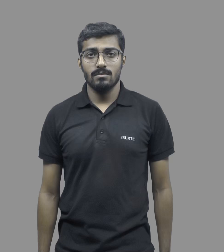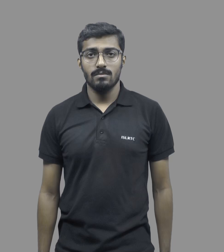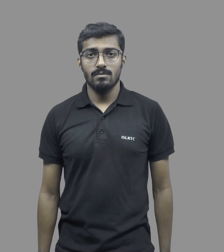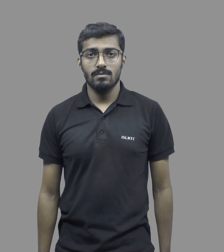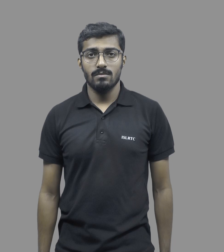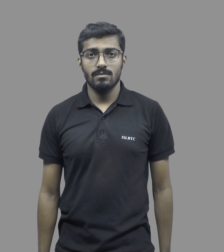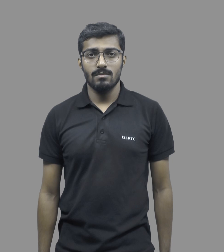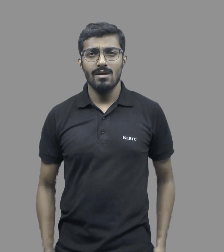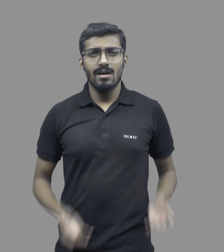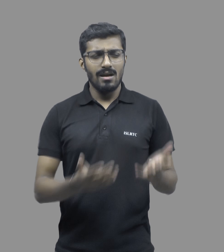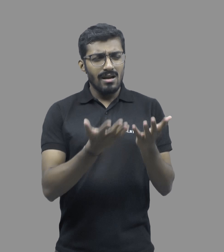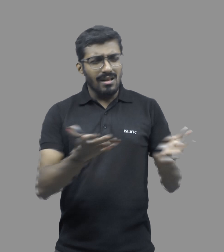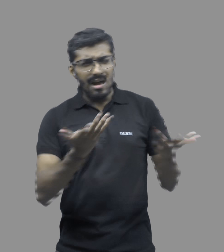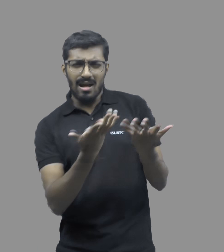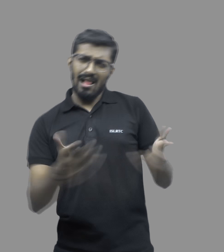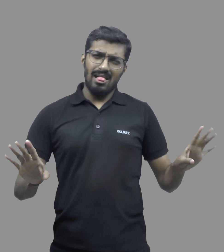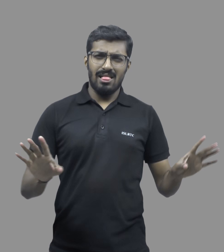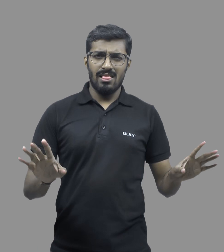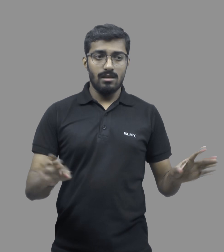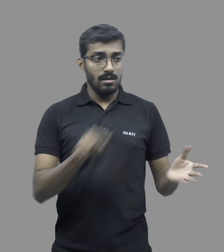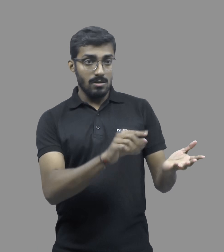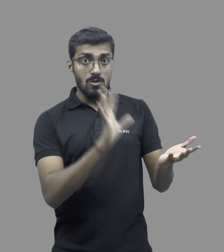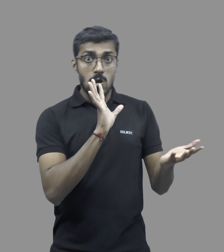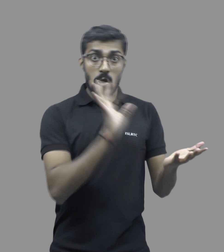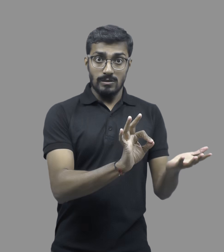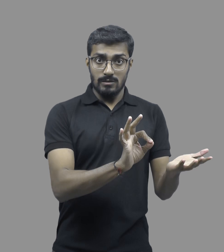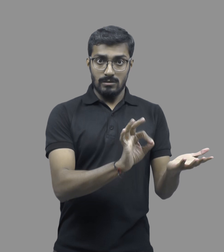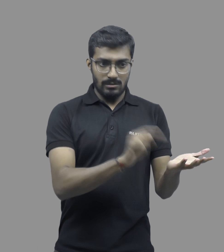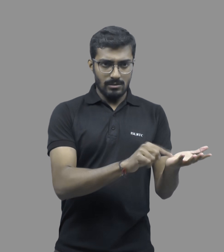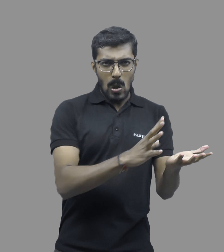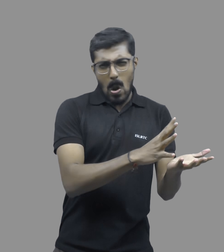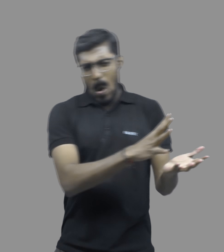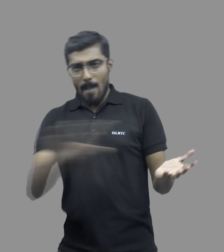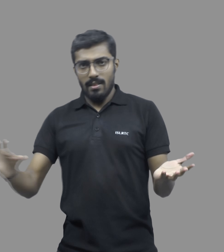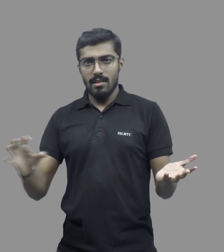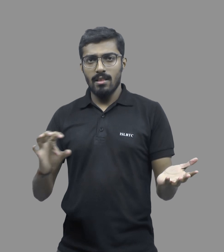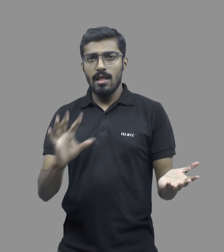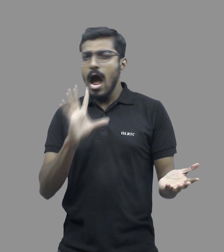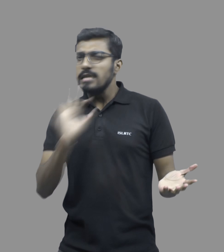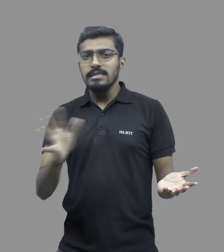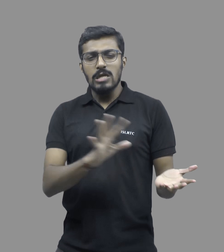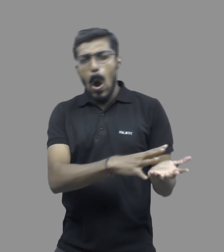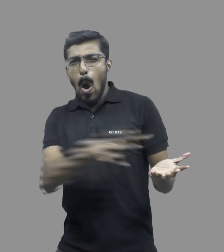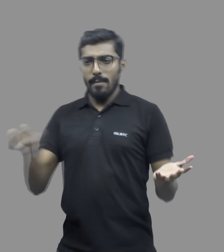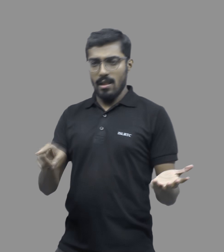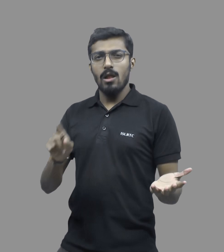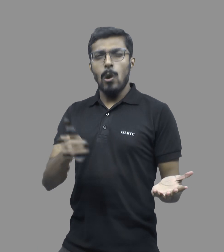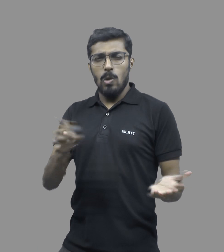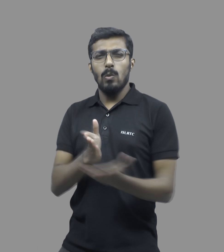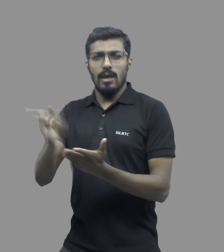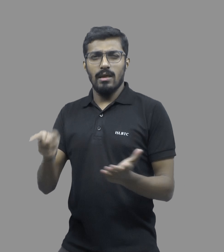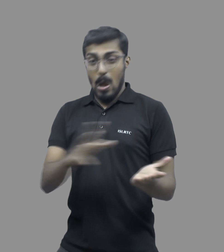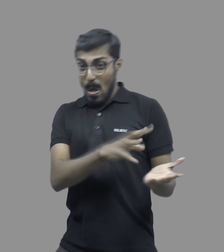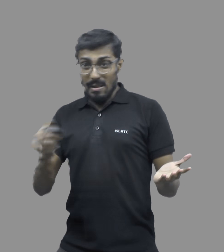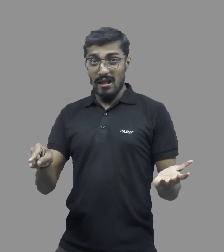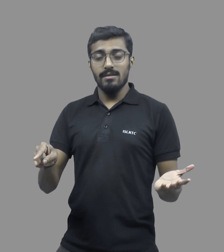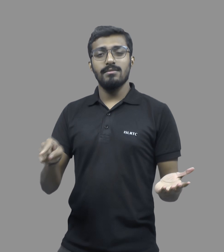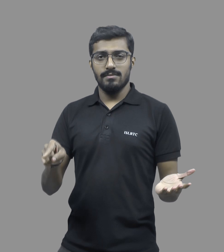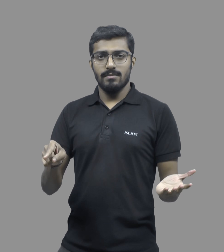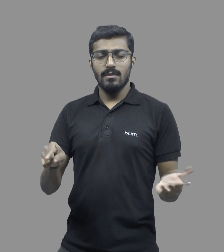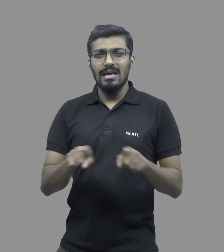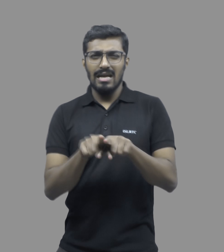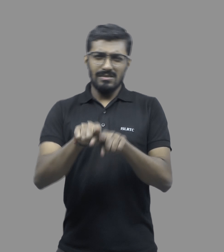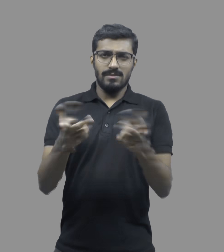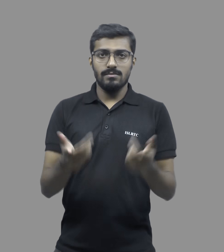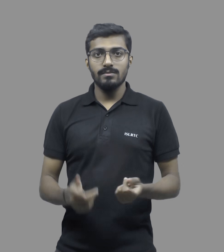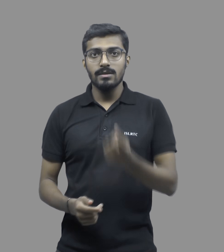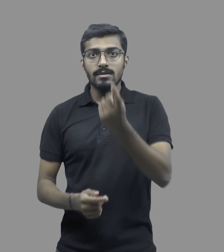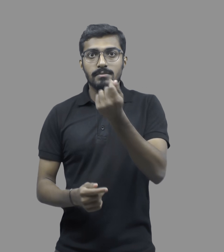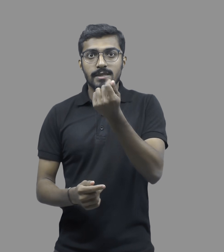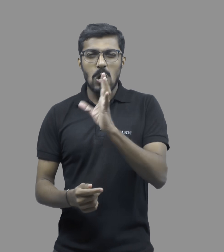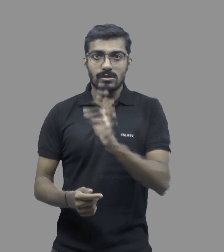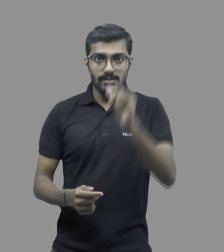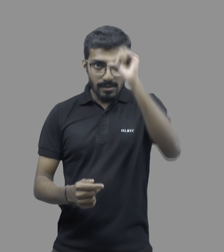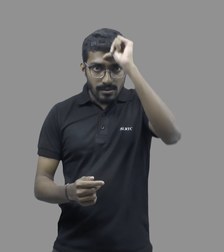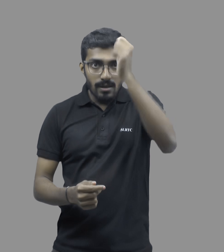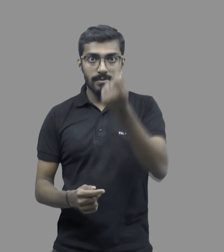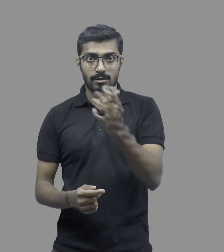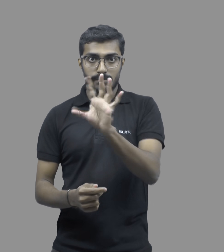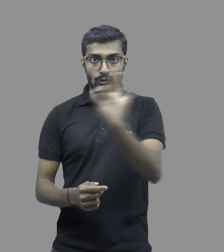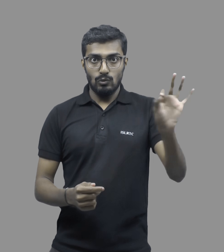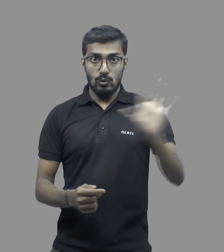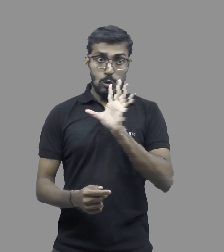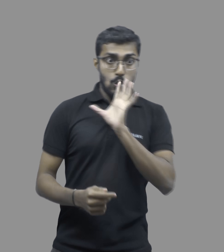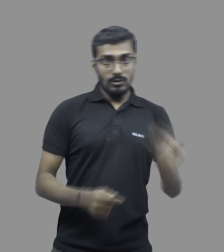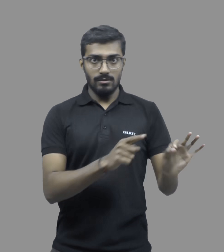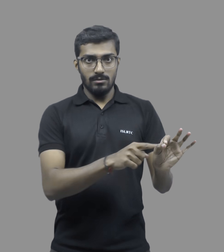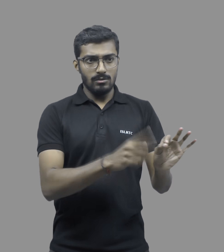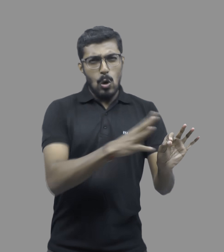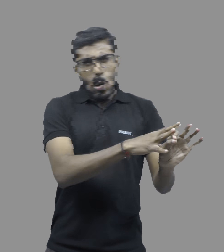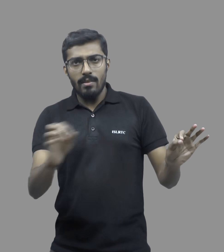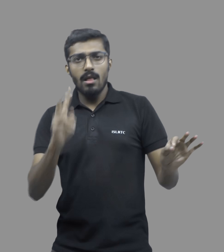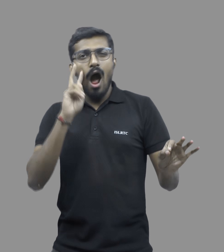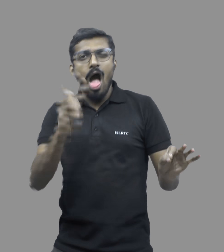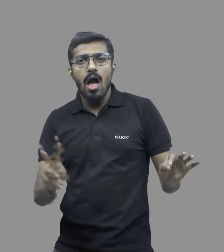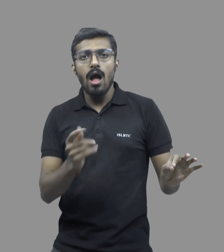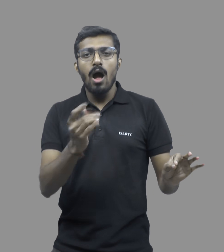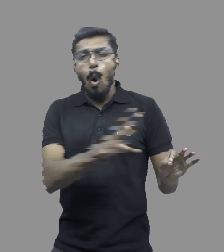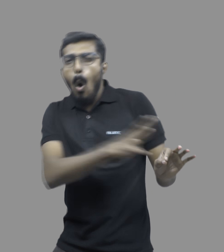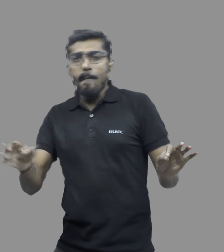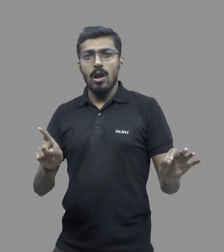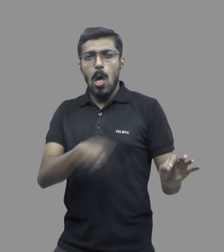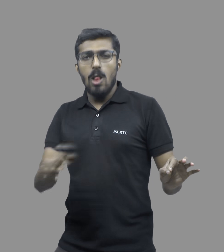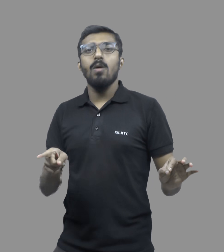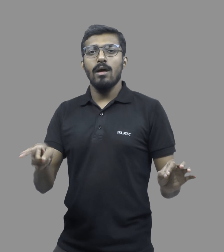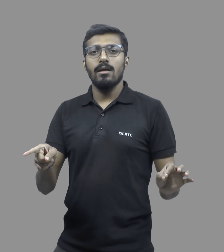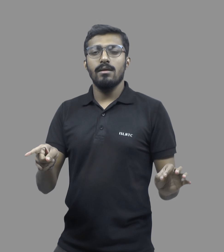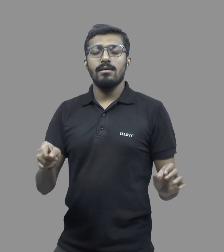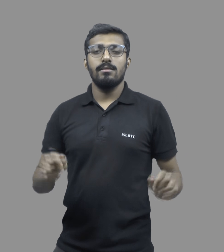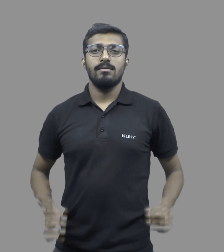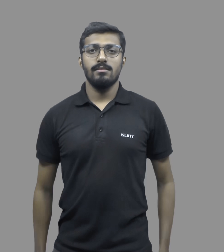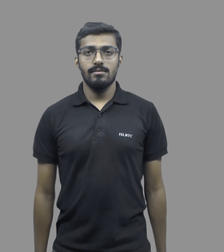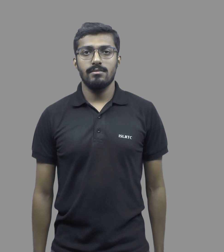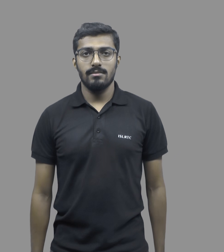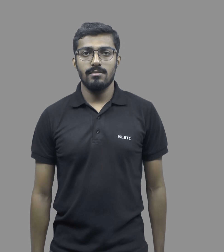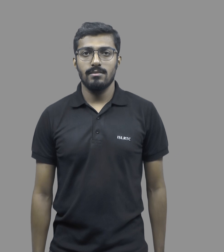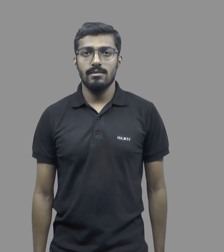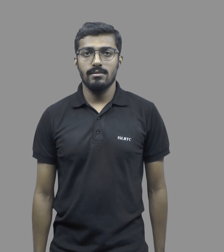Counterfeit